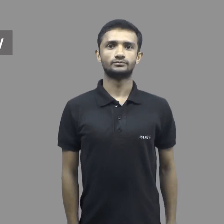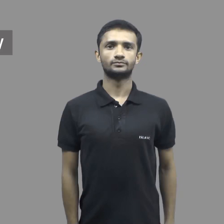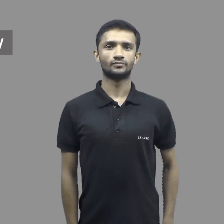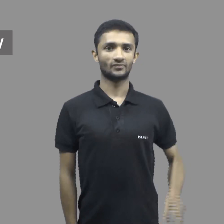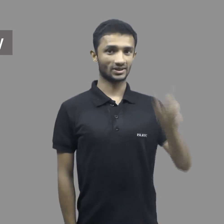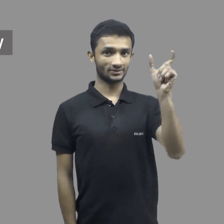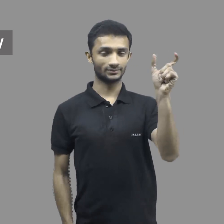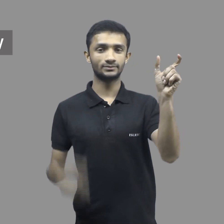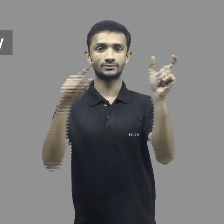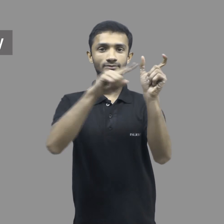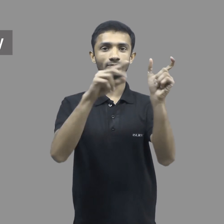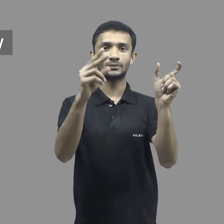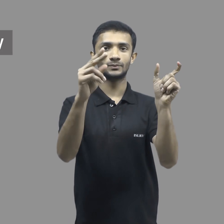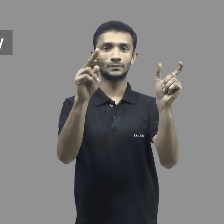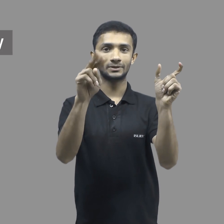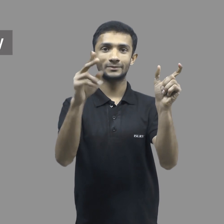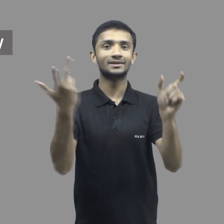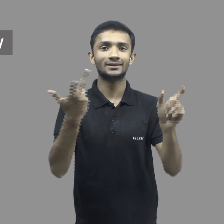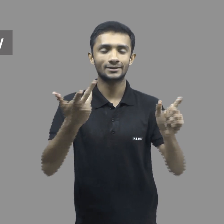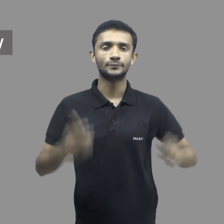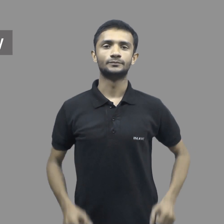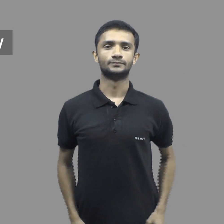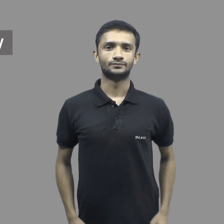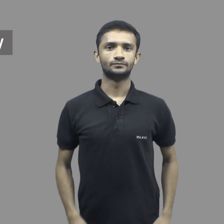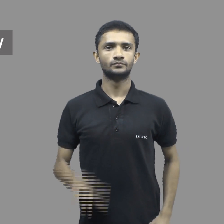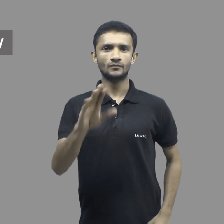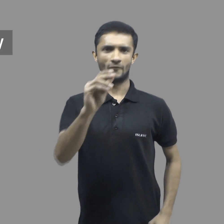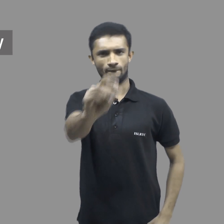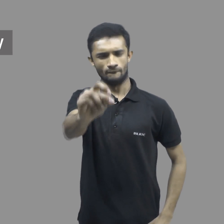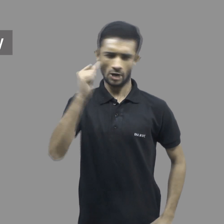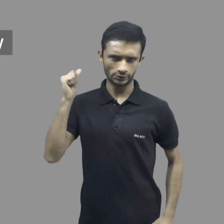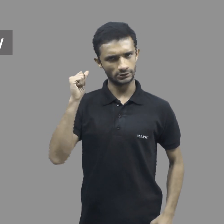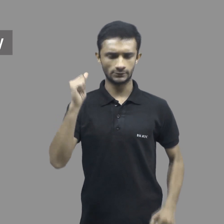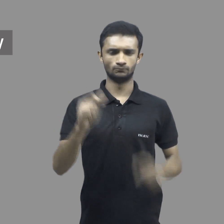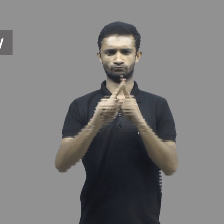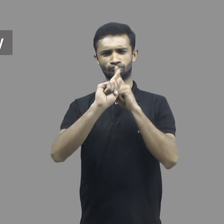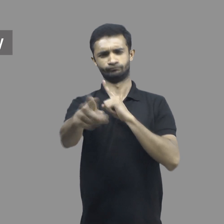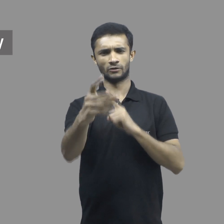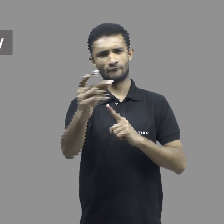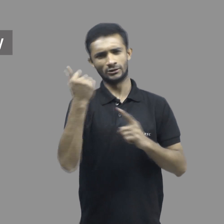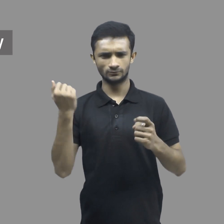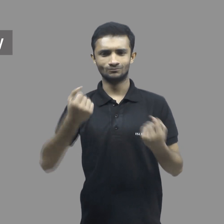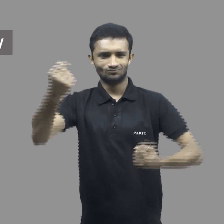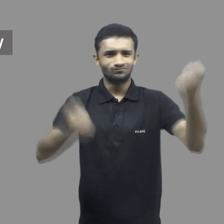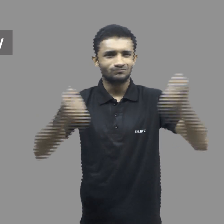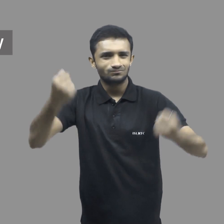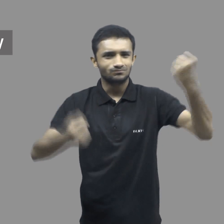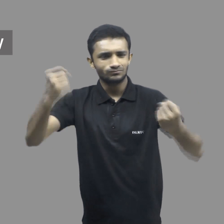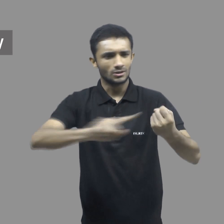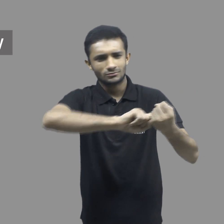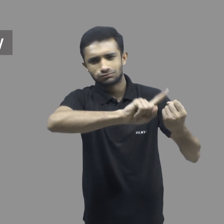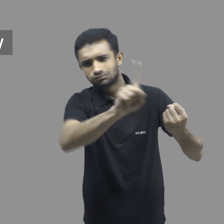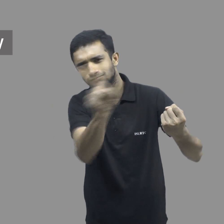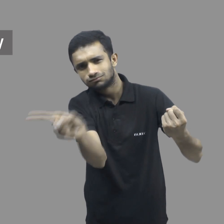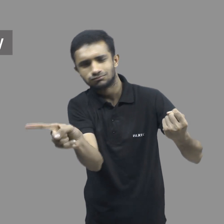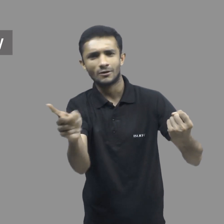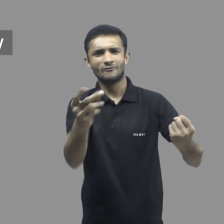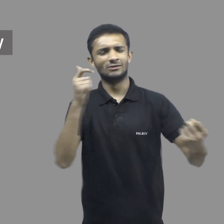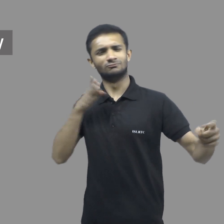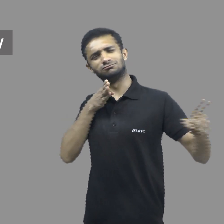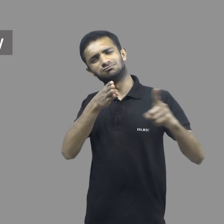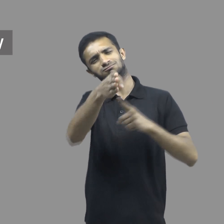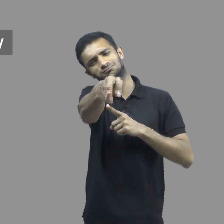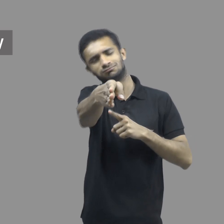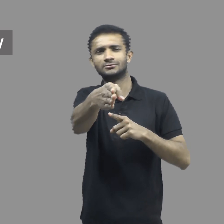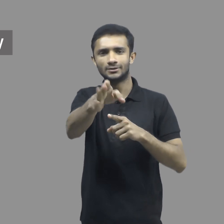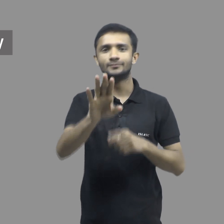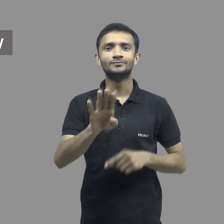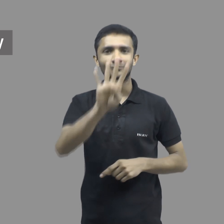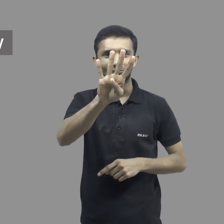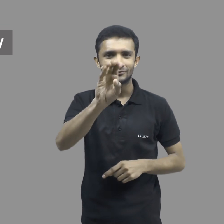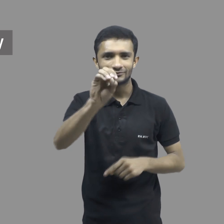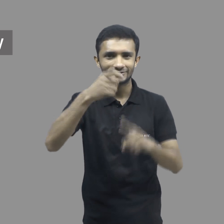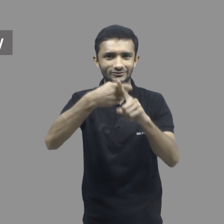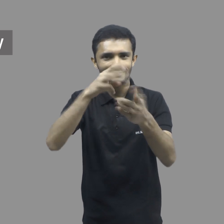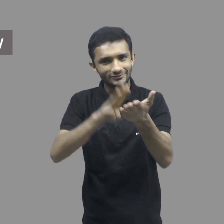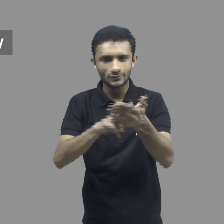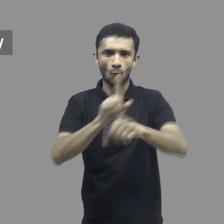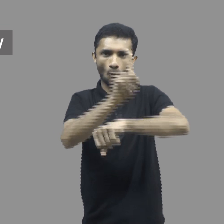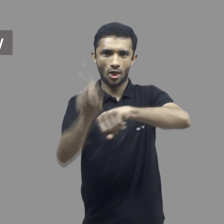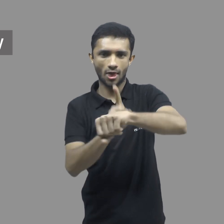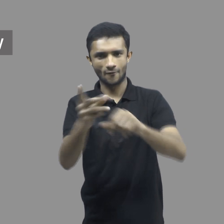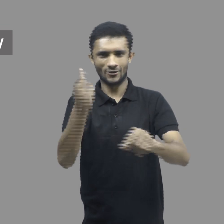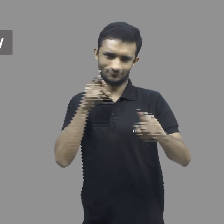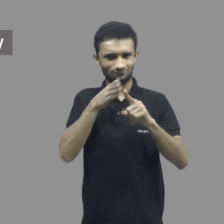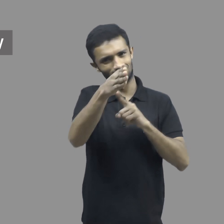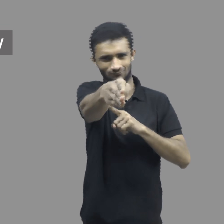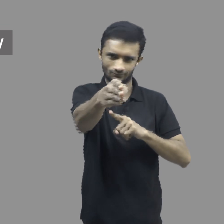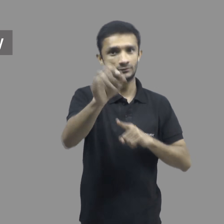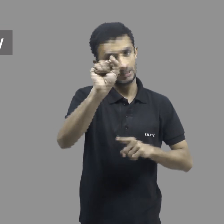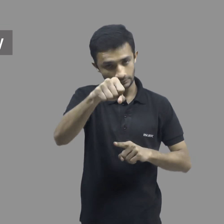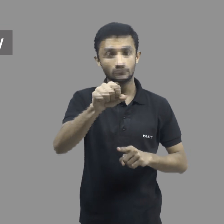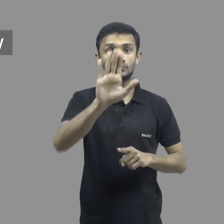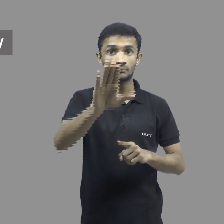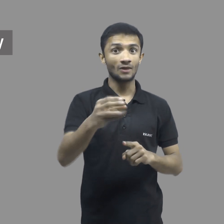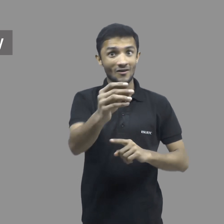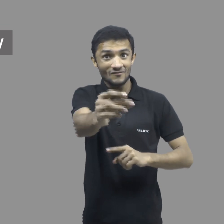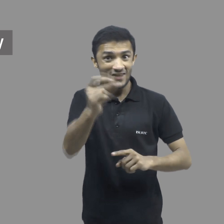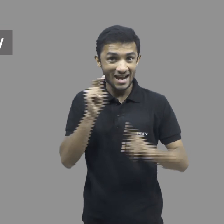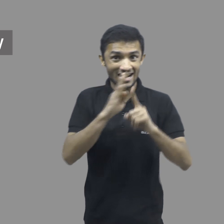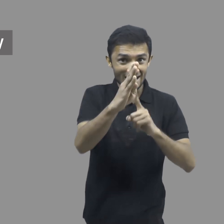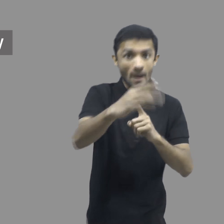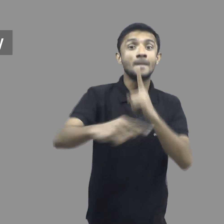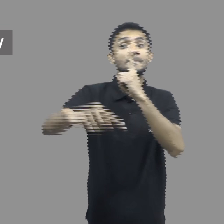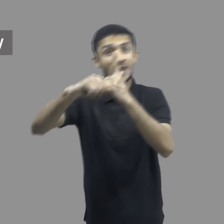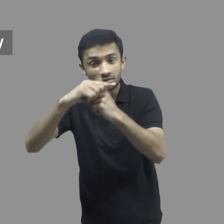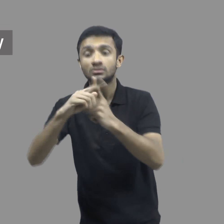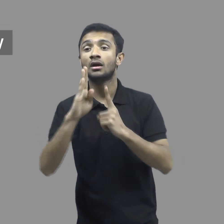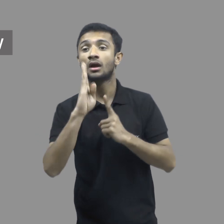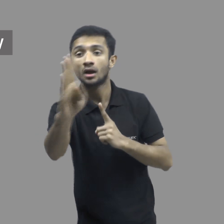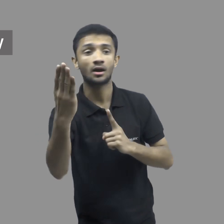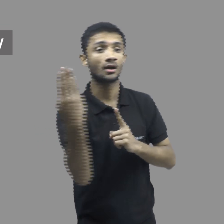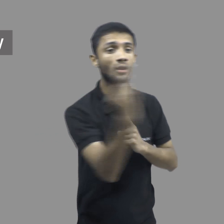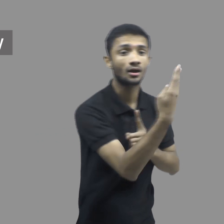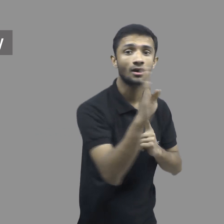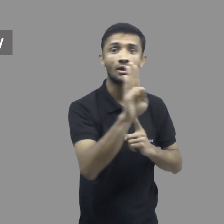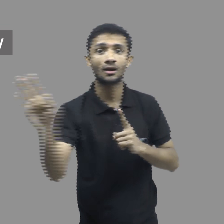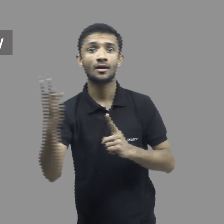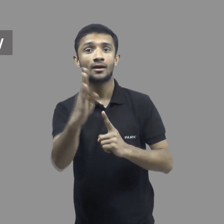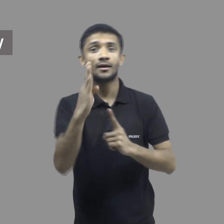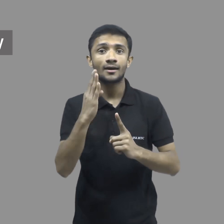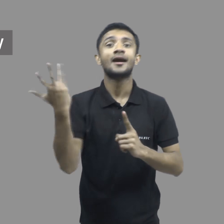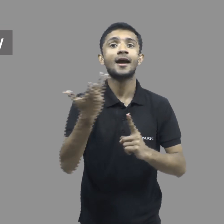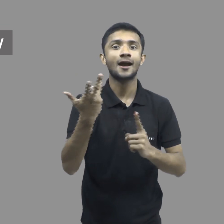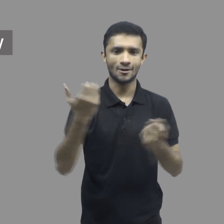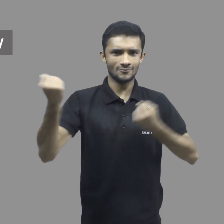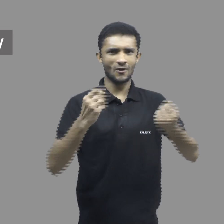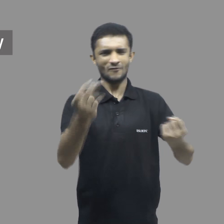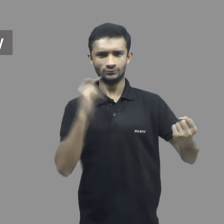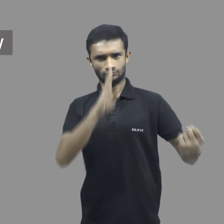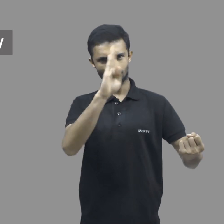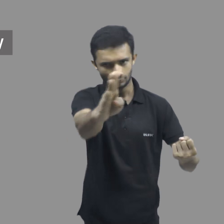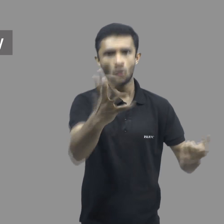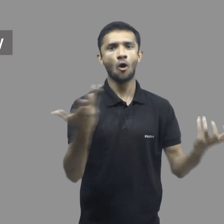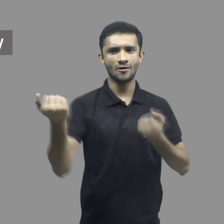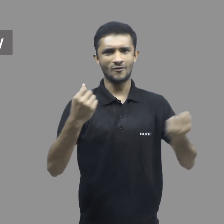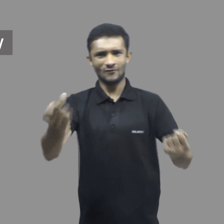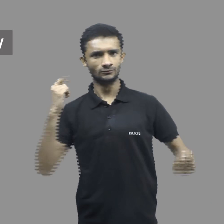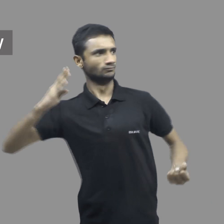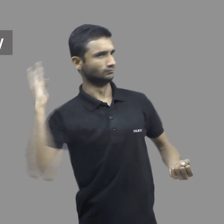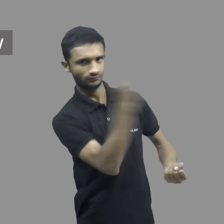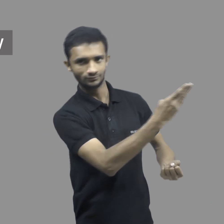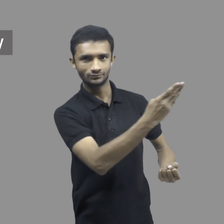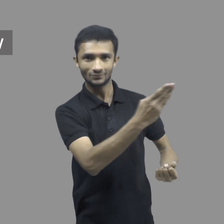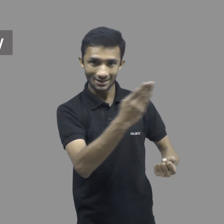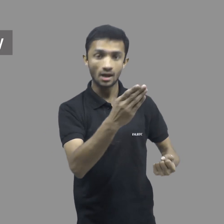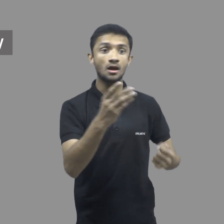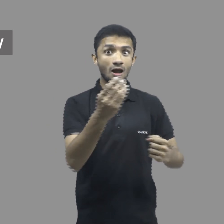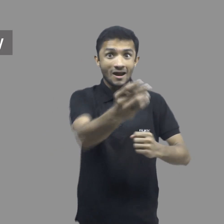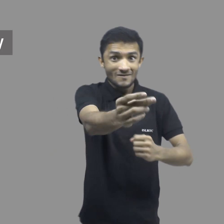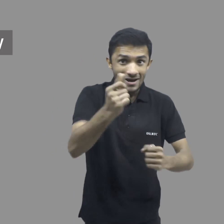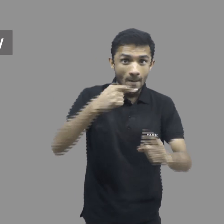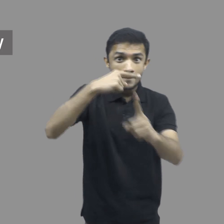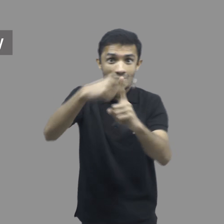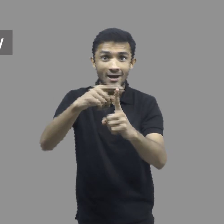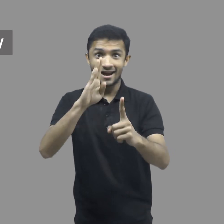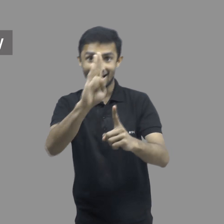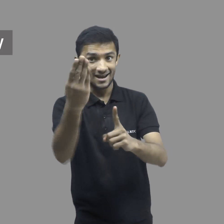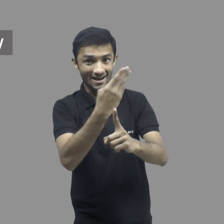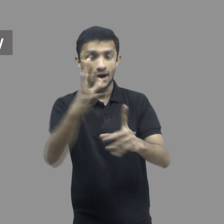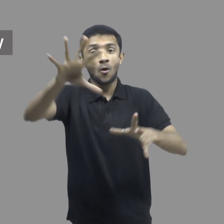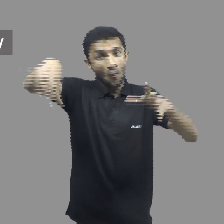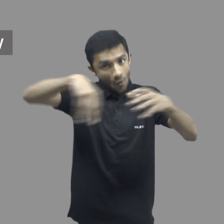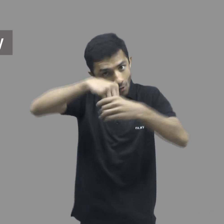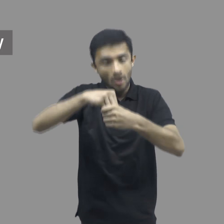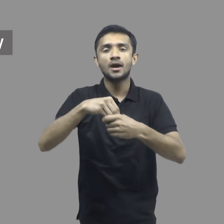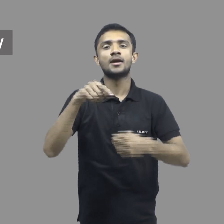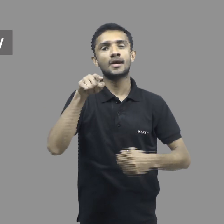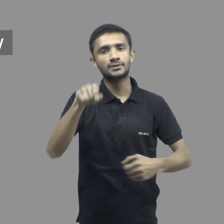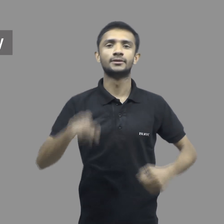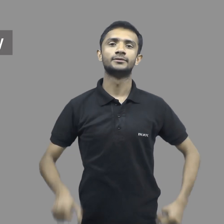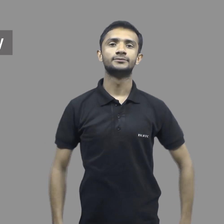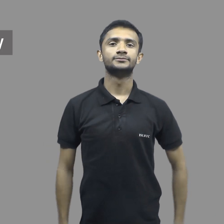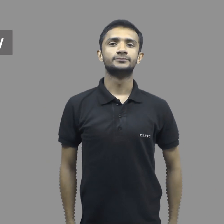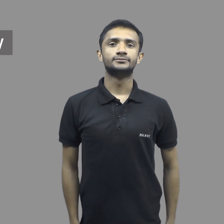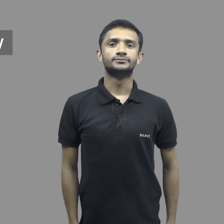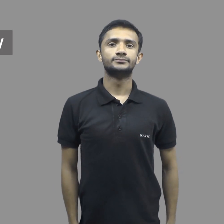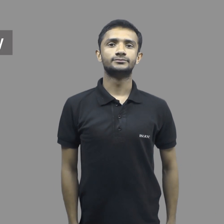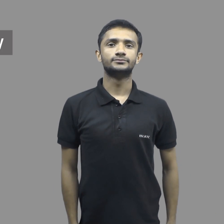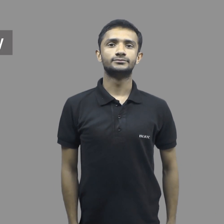Velocity